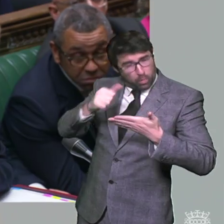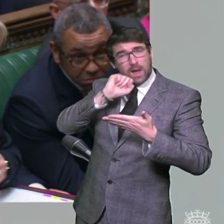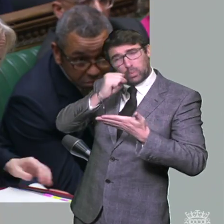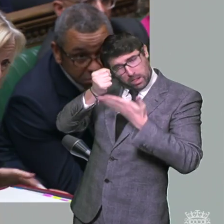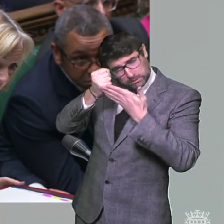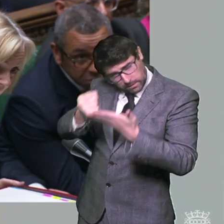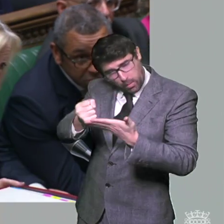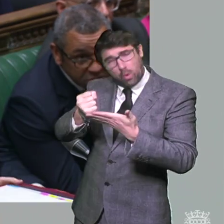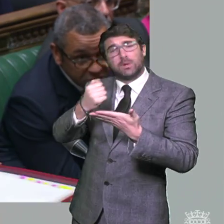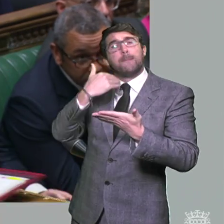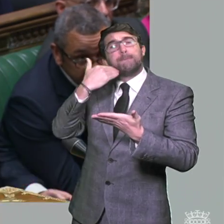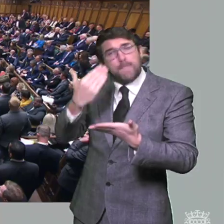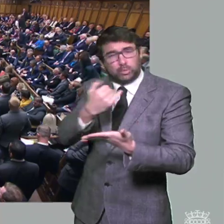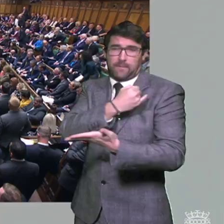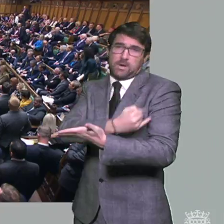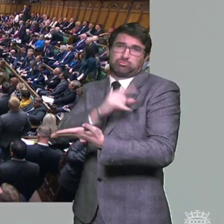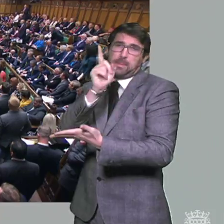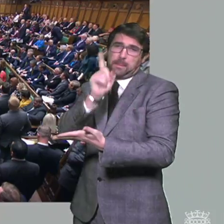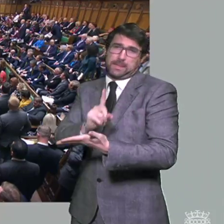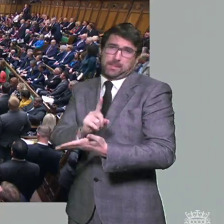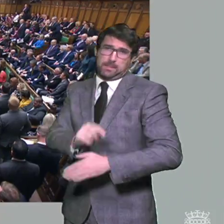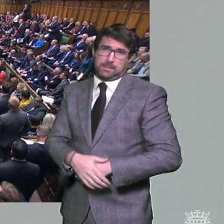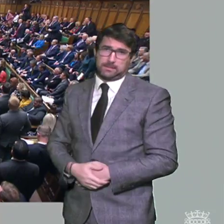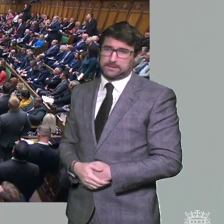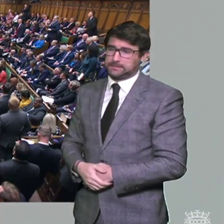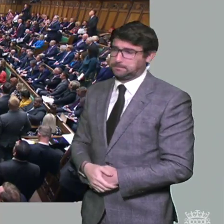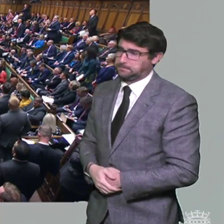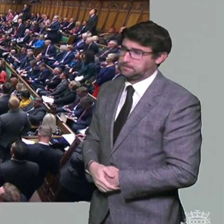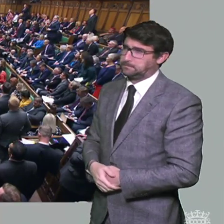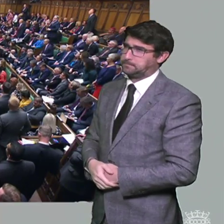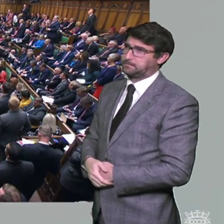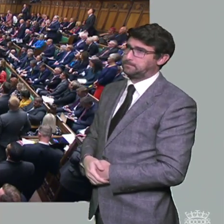They will be our priority.